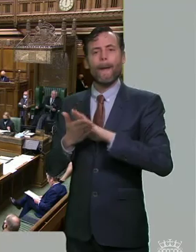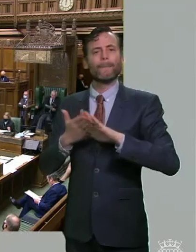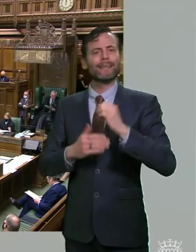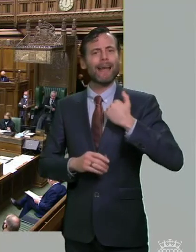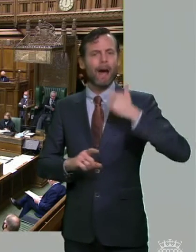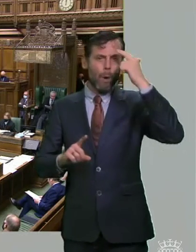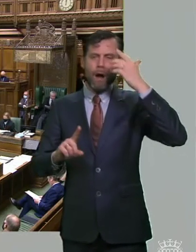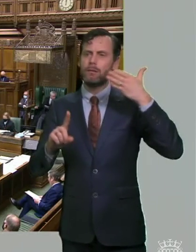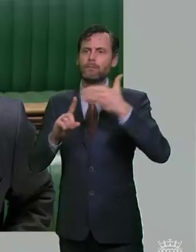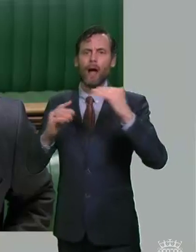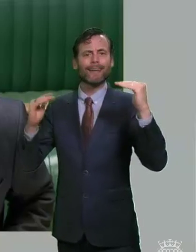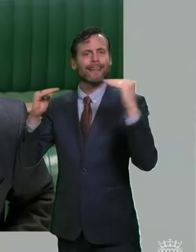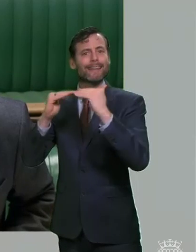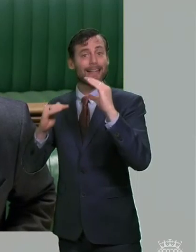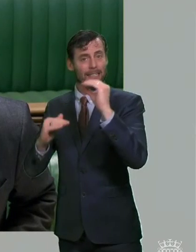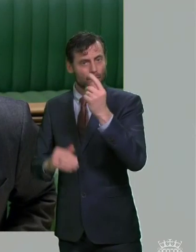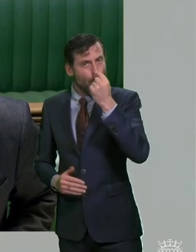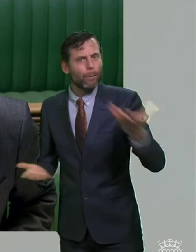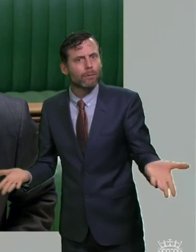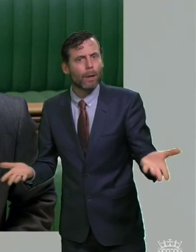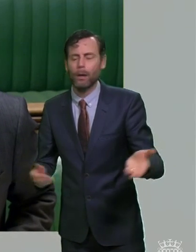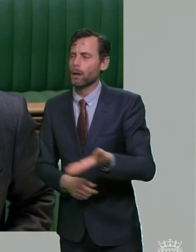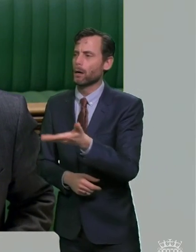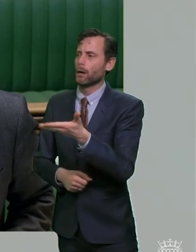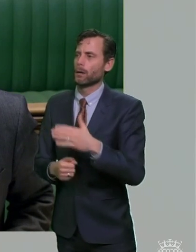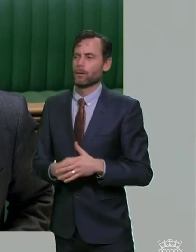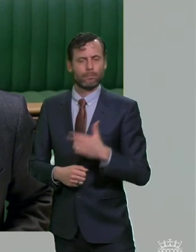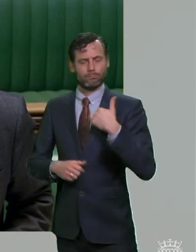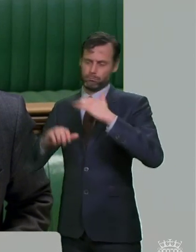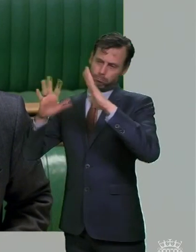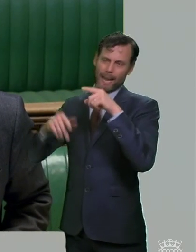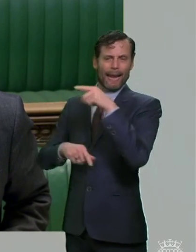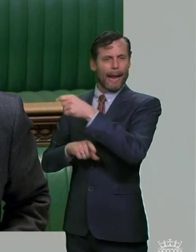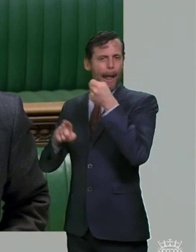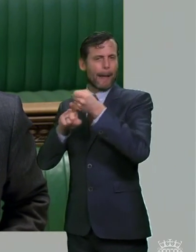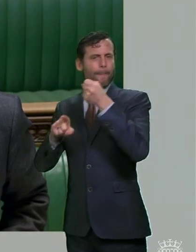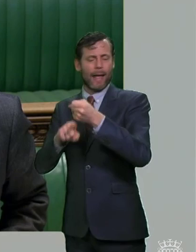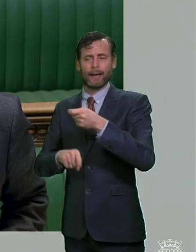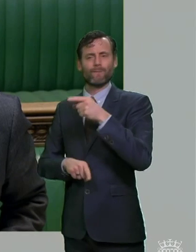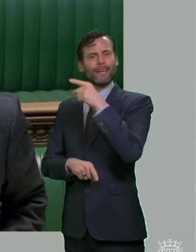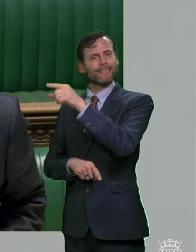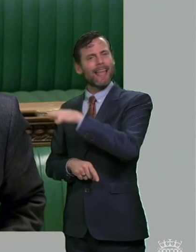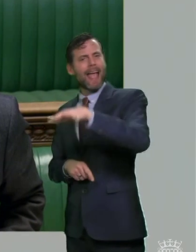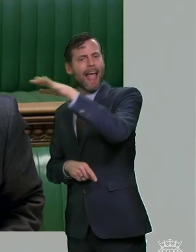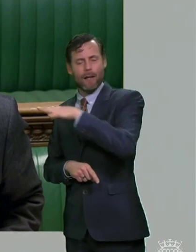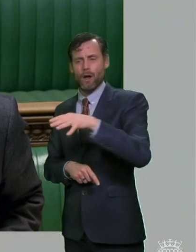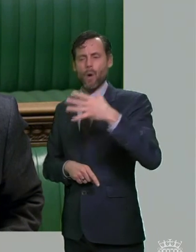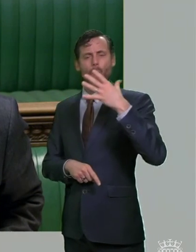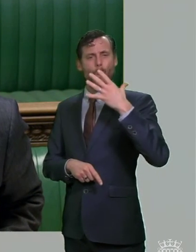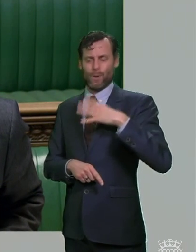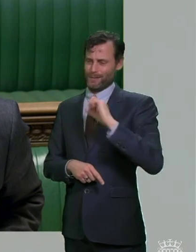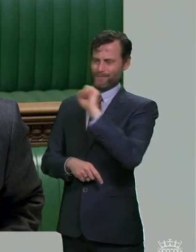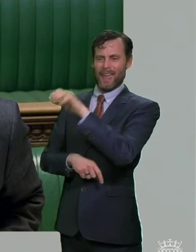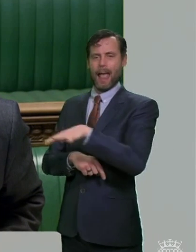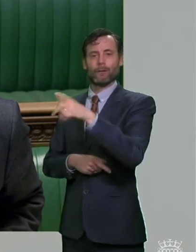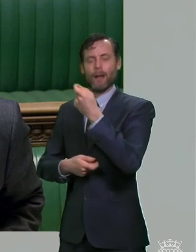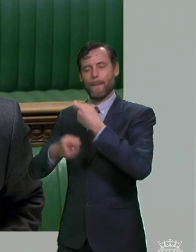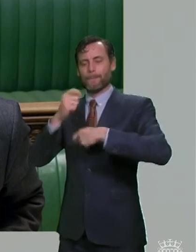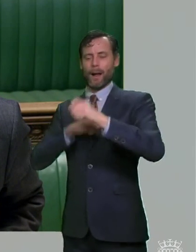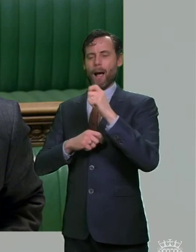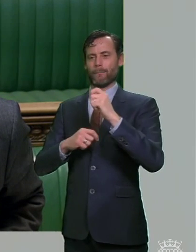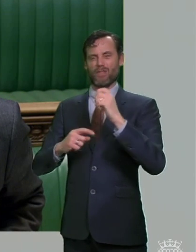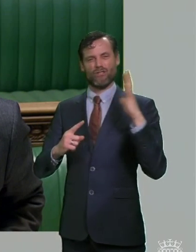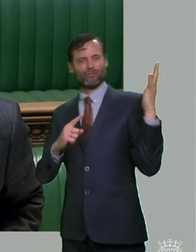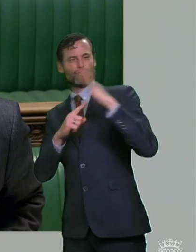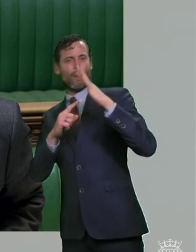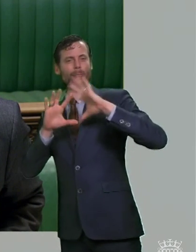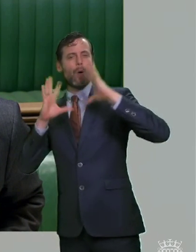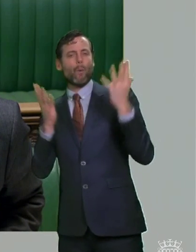Yes indeed. I congratulate my honourable Friend on his campaign to make his constituency the Riyadh, or possibly the Jeddah, of offshore wind.